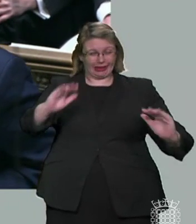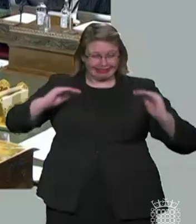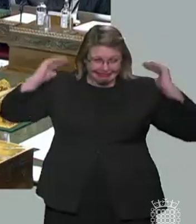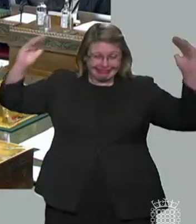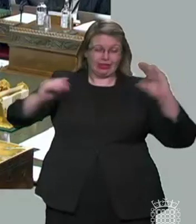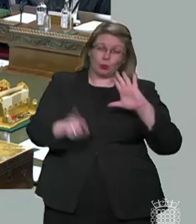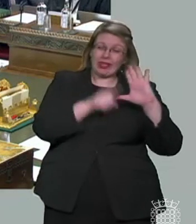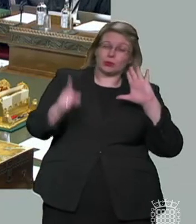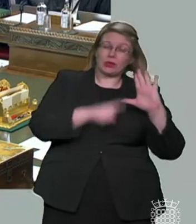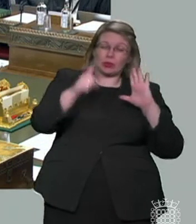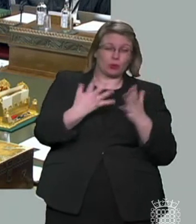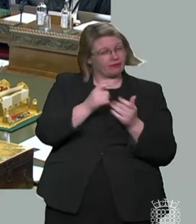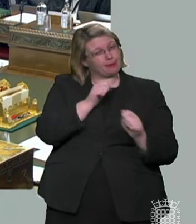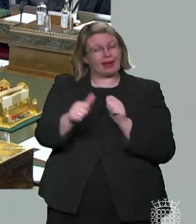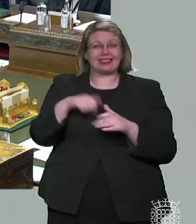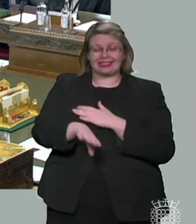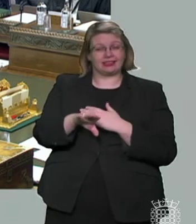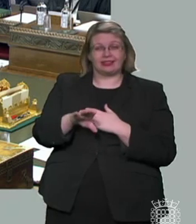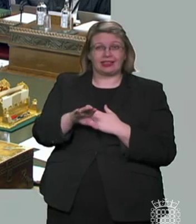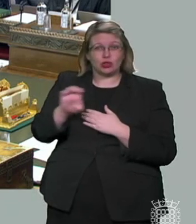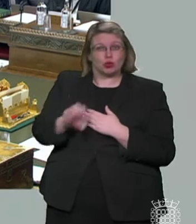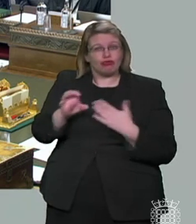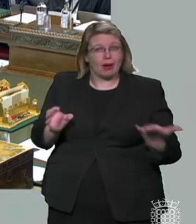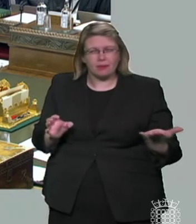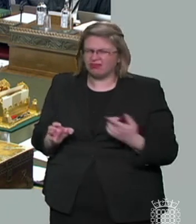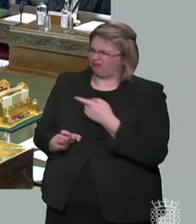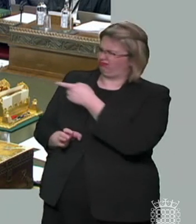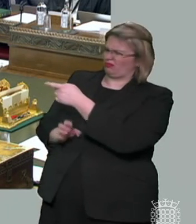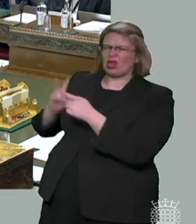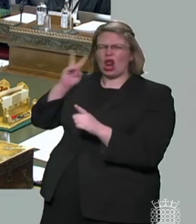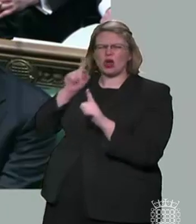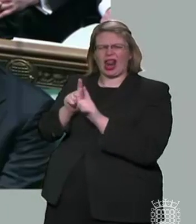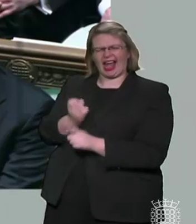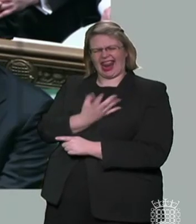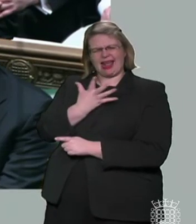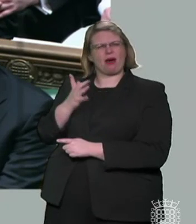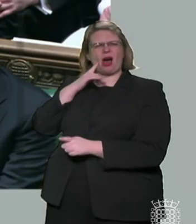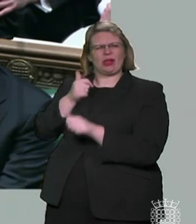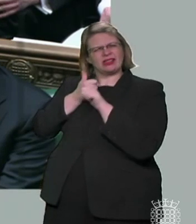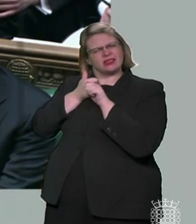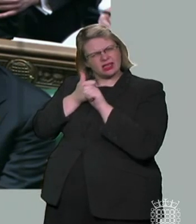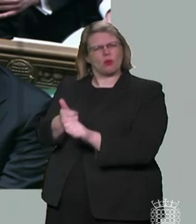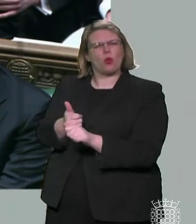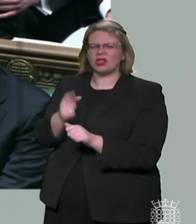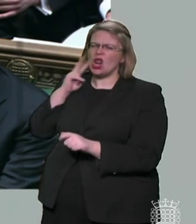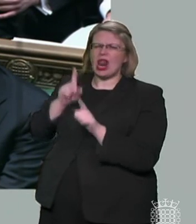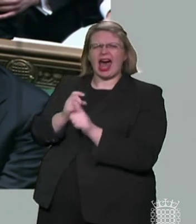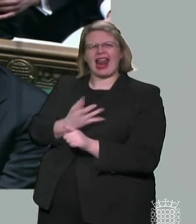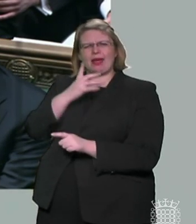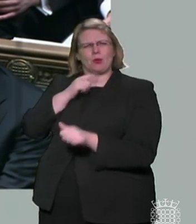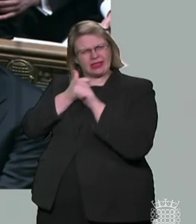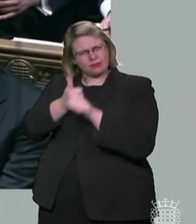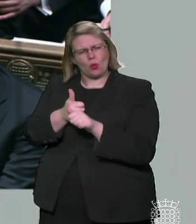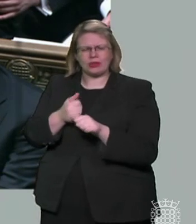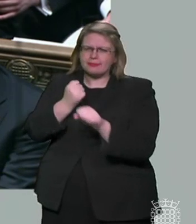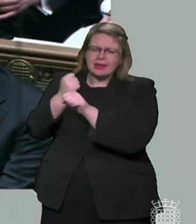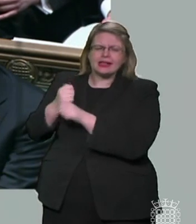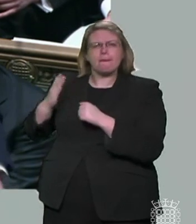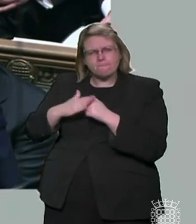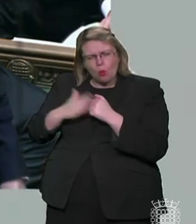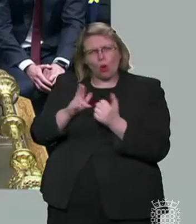By the way, this may be news to some of his party, but I think the right honourable and learned Gentleman just committed to supporting more nuclear power.